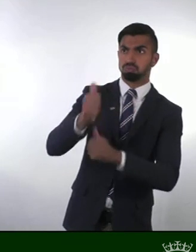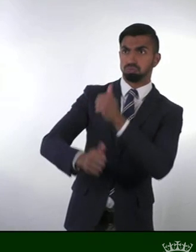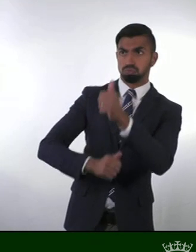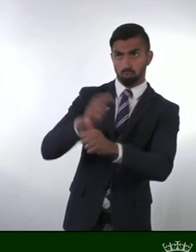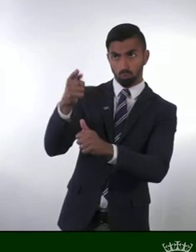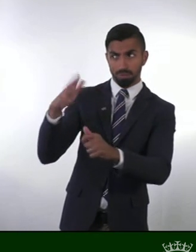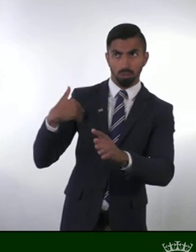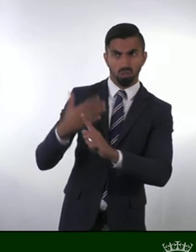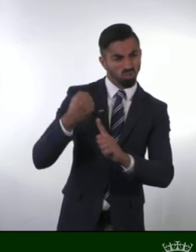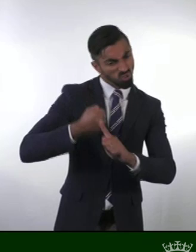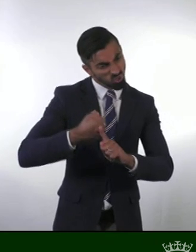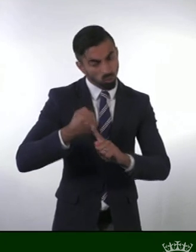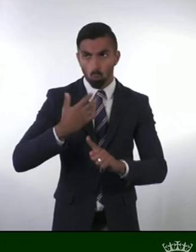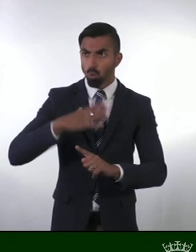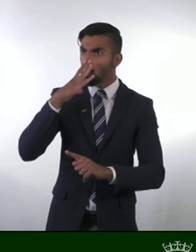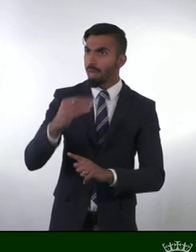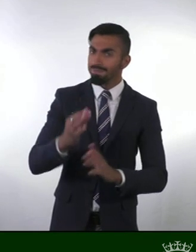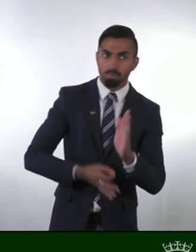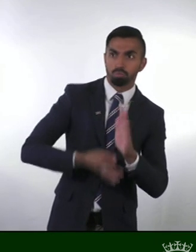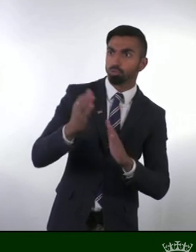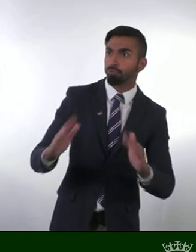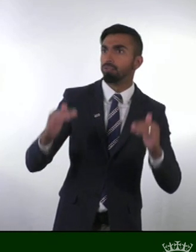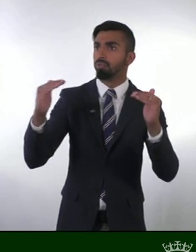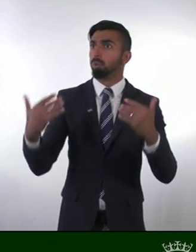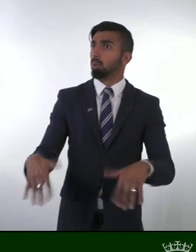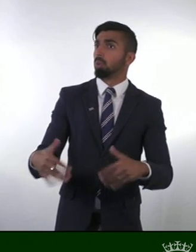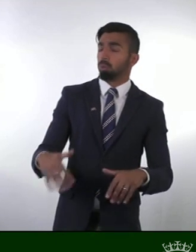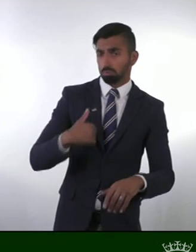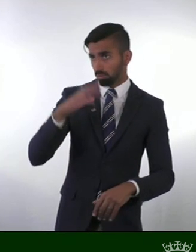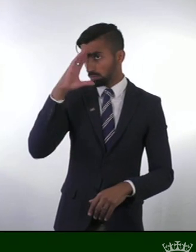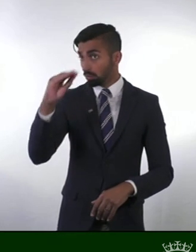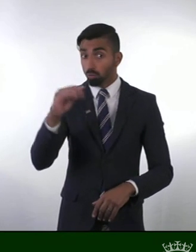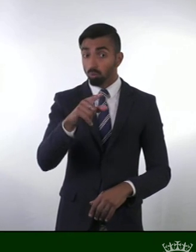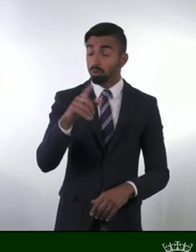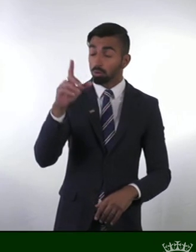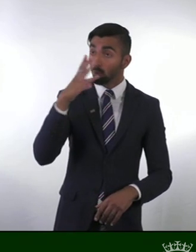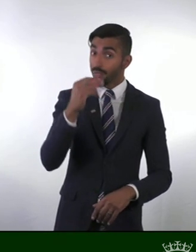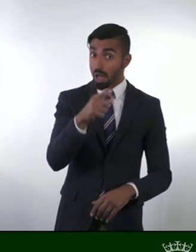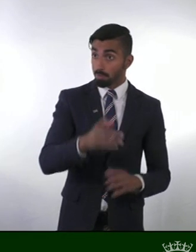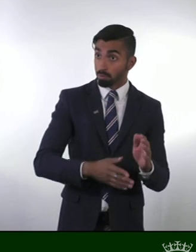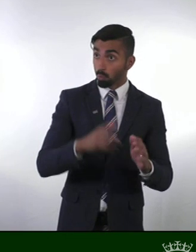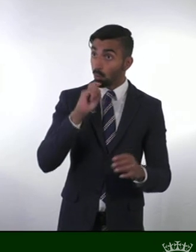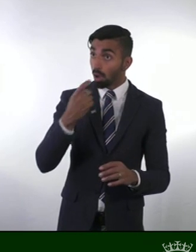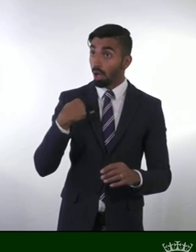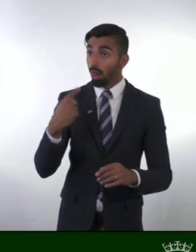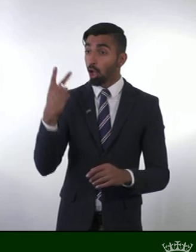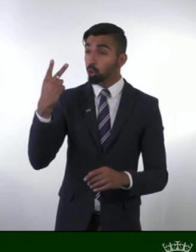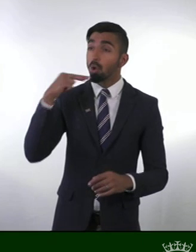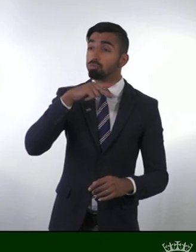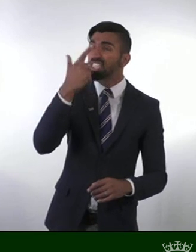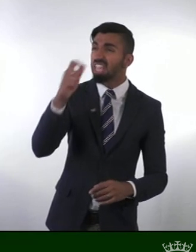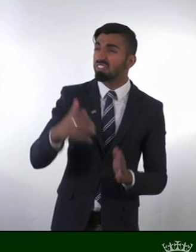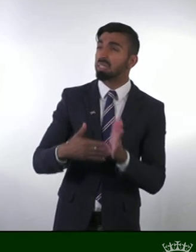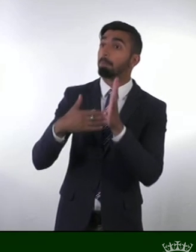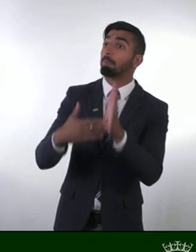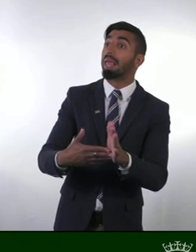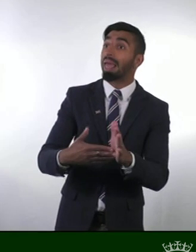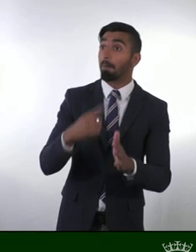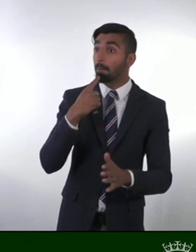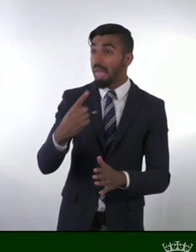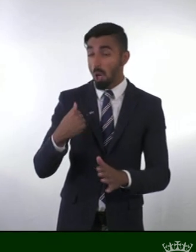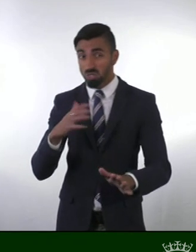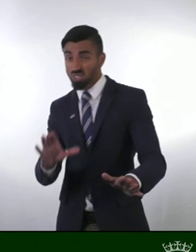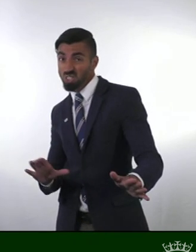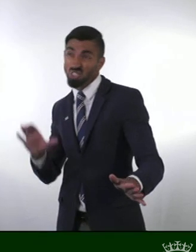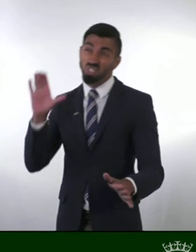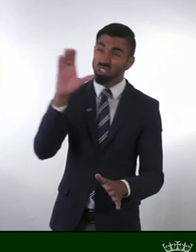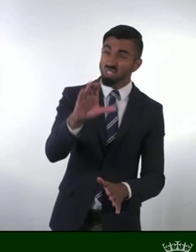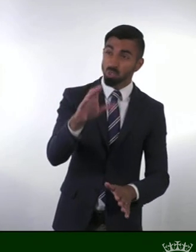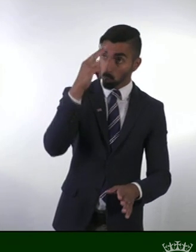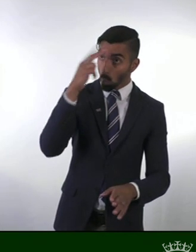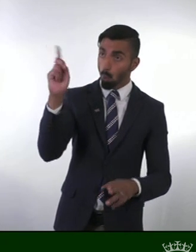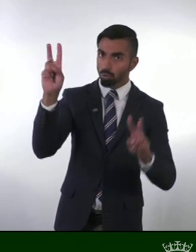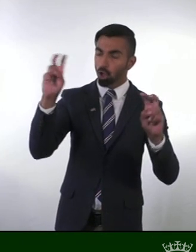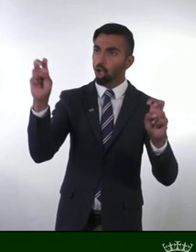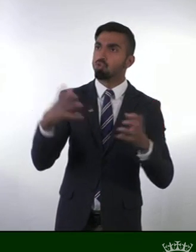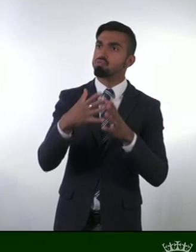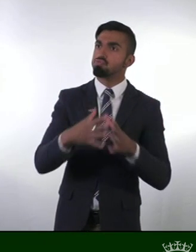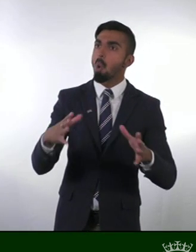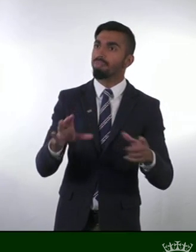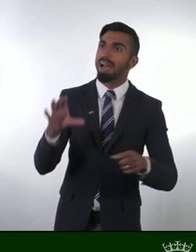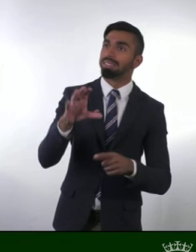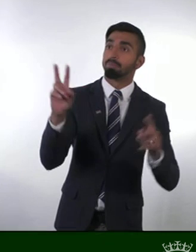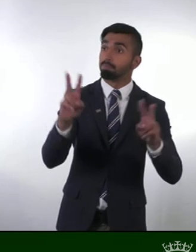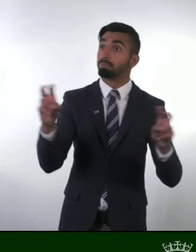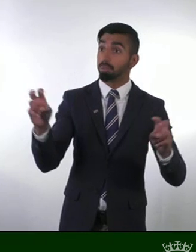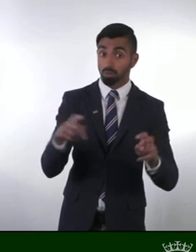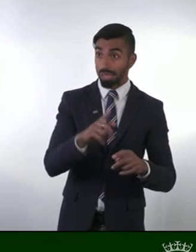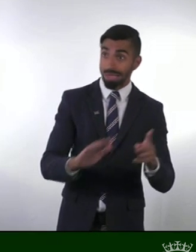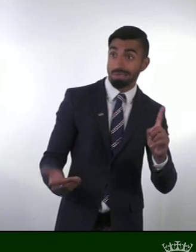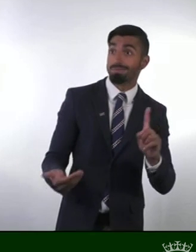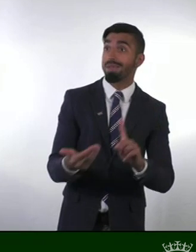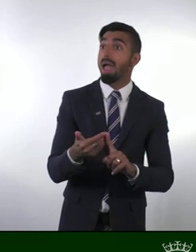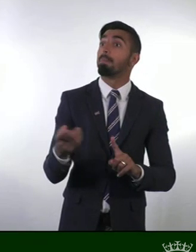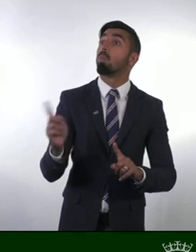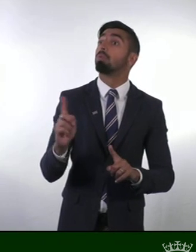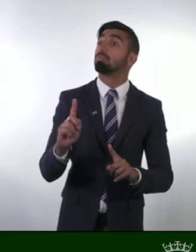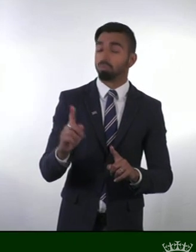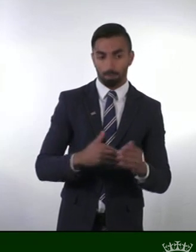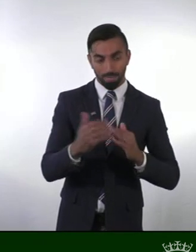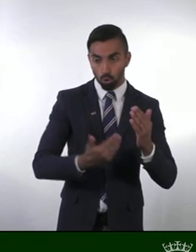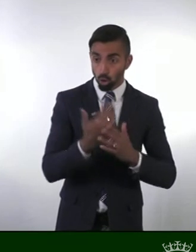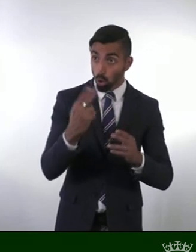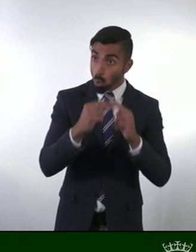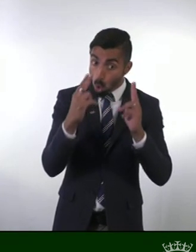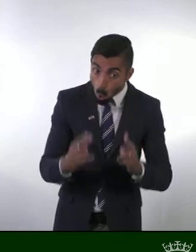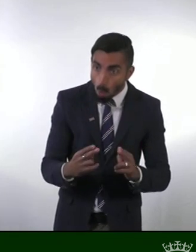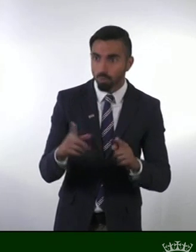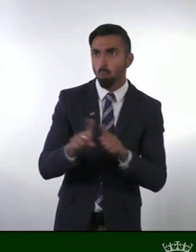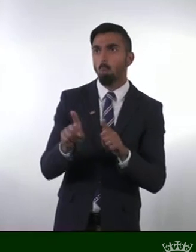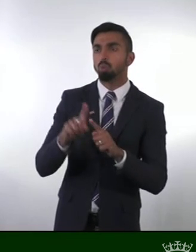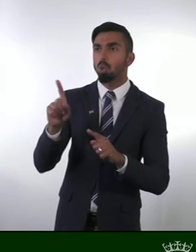I can tell him just for starters that Wolverhampton will benefit from around £217 million of the growth deal funding across the Black Country, which aims to create 5,000 jobs, 1,400 new homes and £310 million in public and private investment—just for starters.